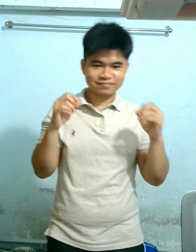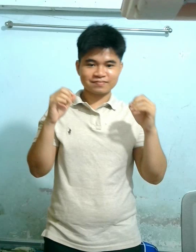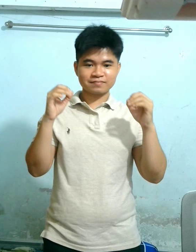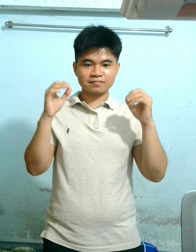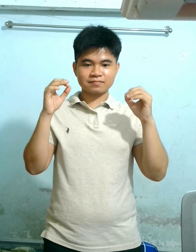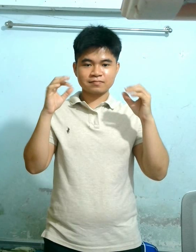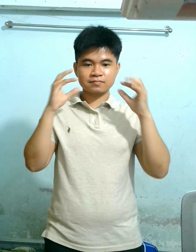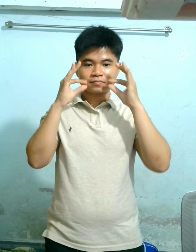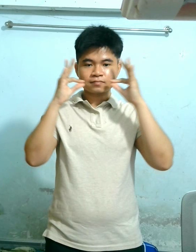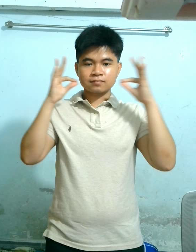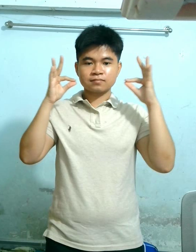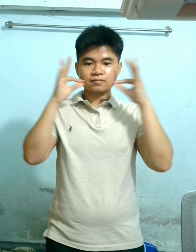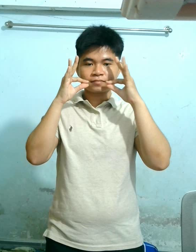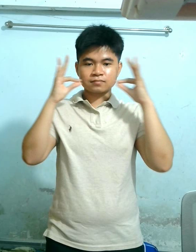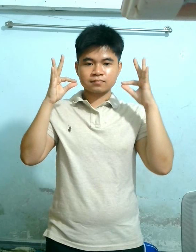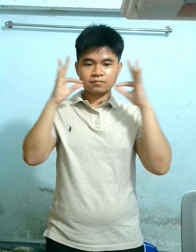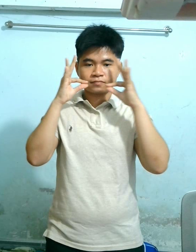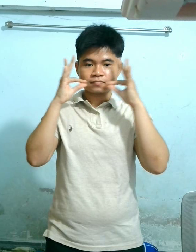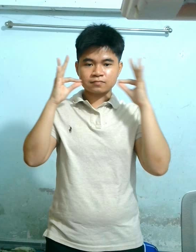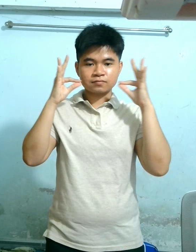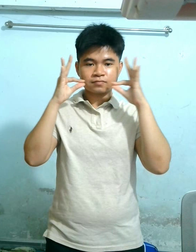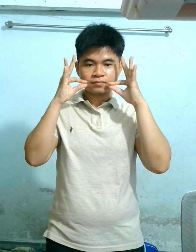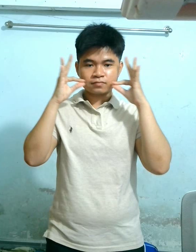meo